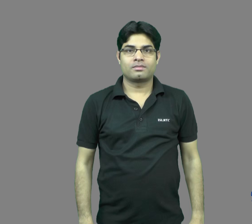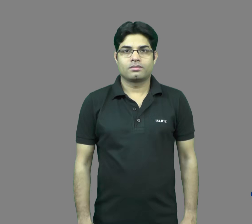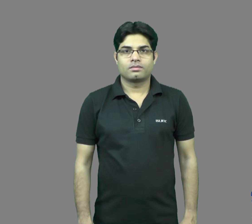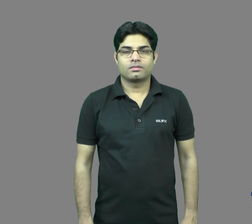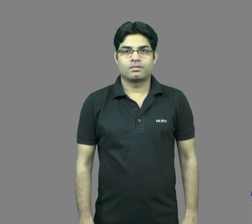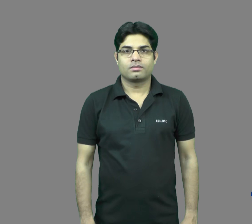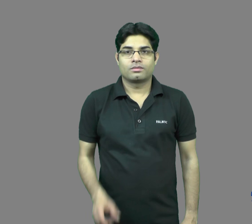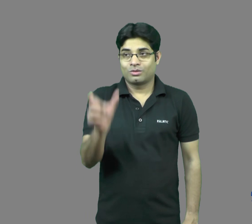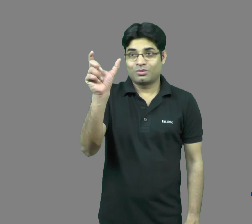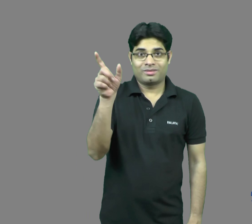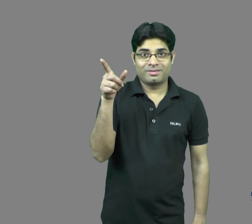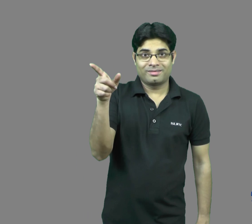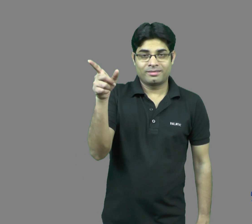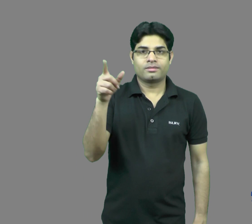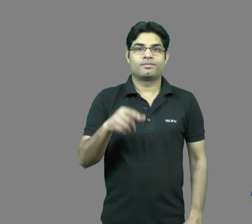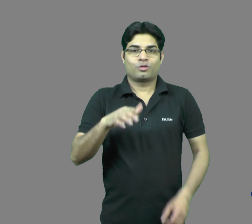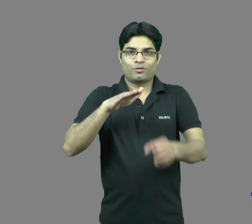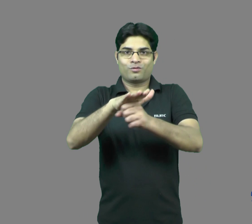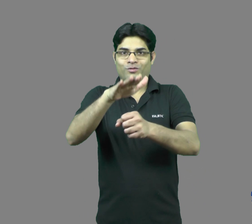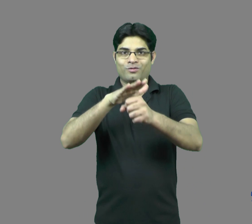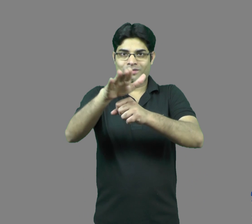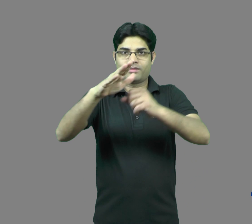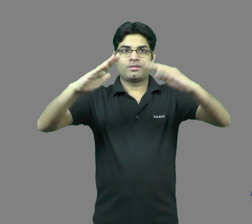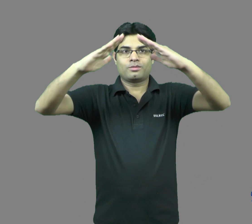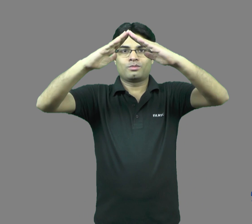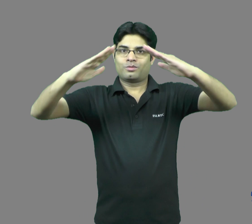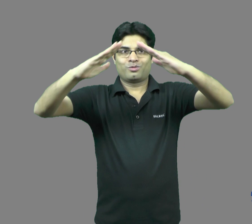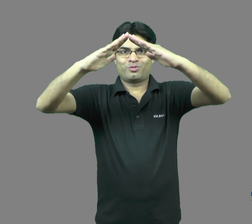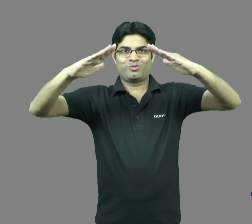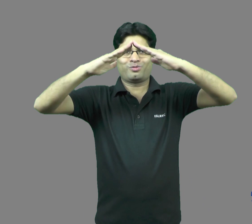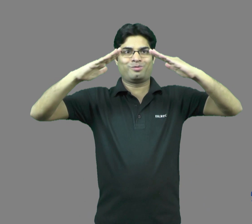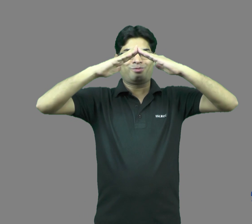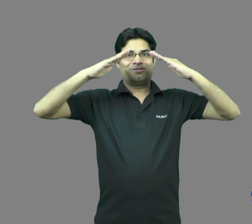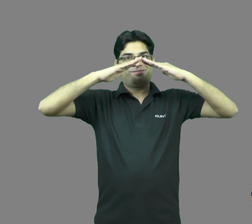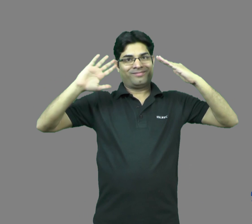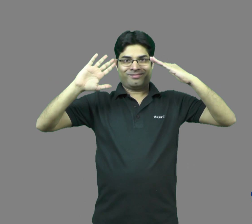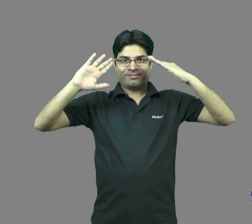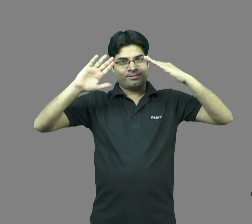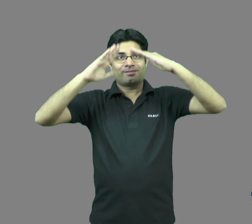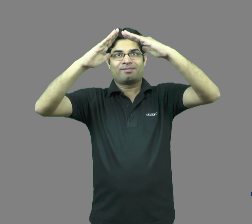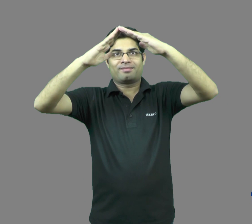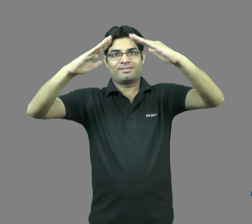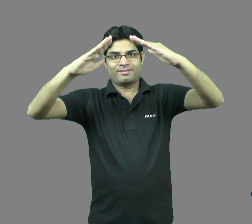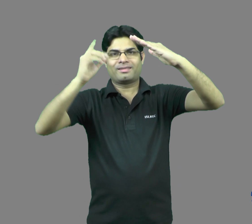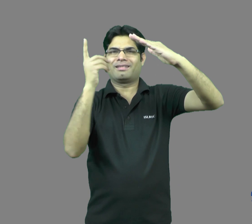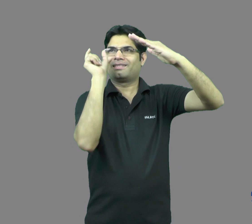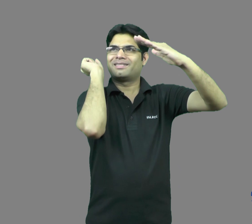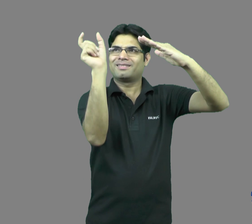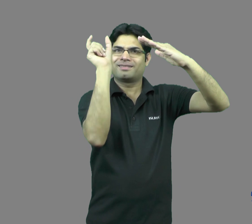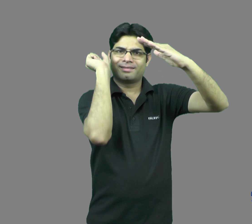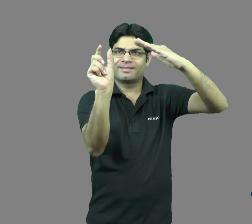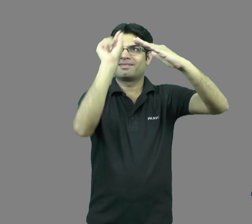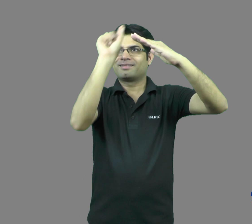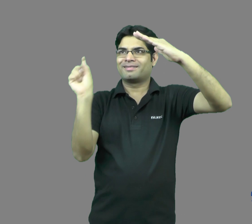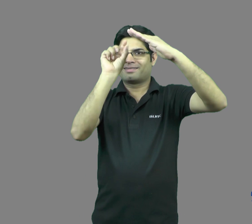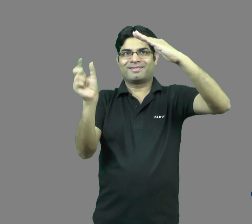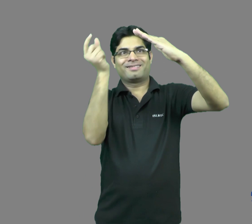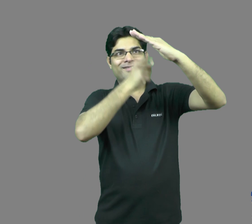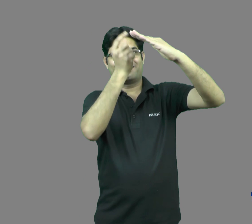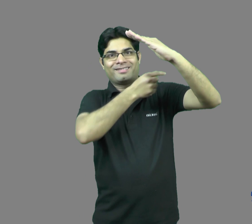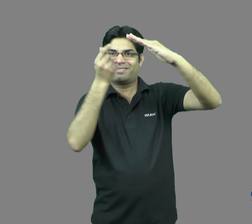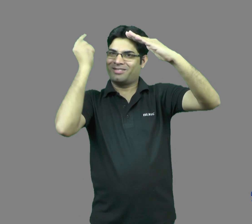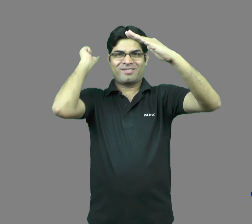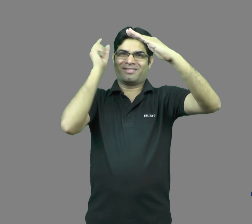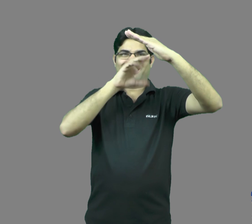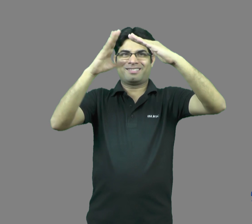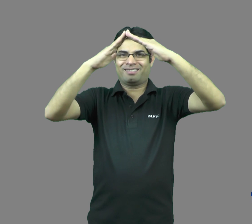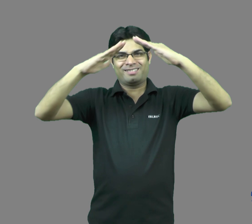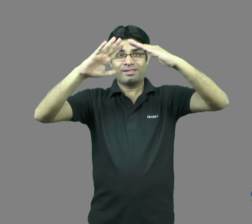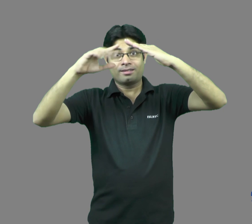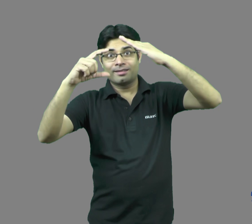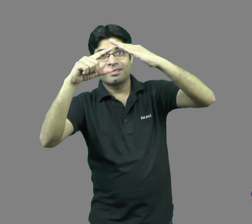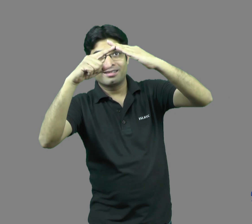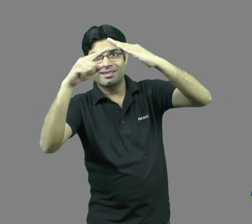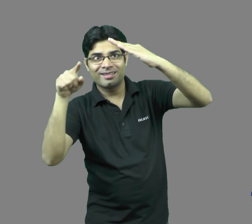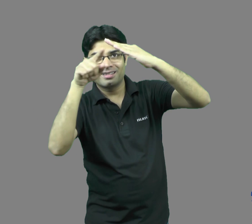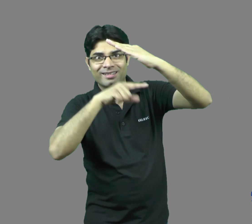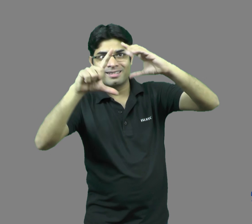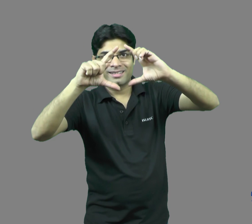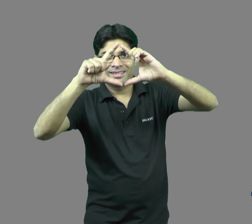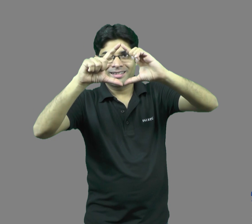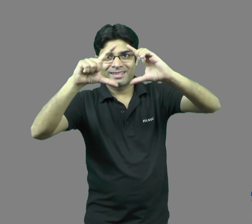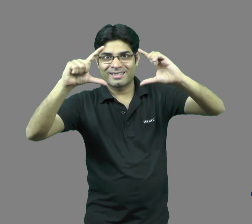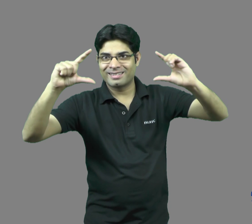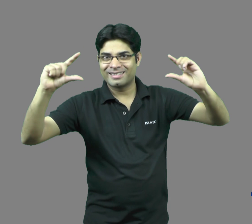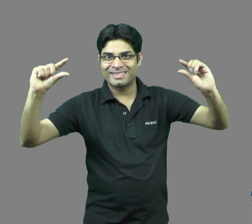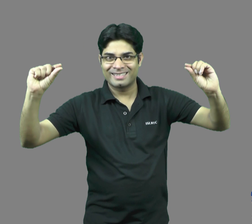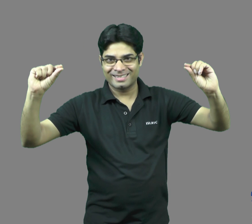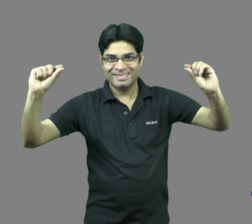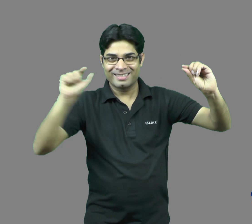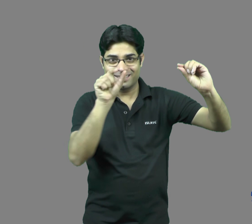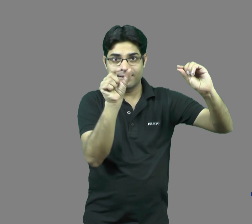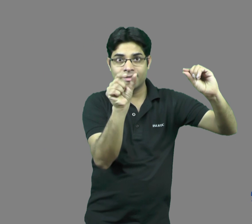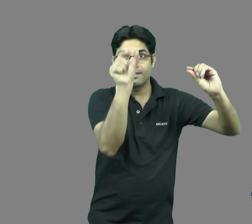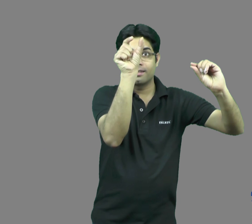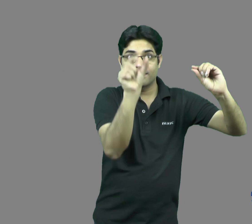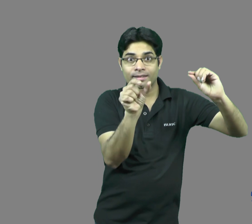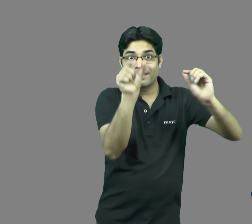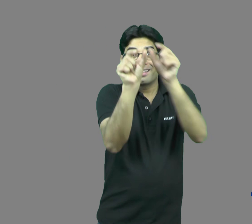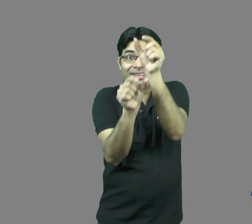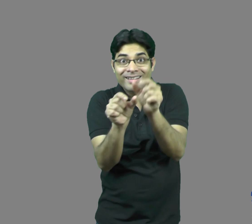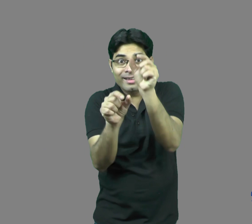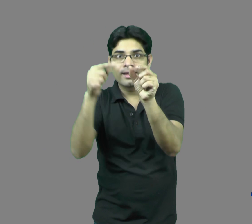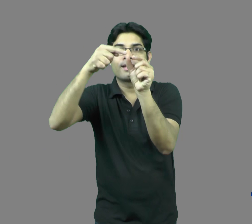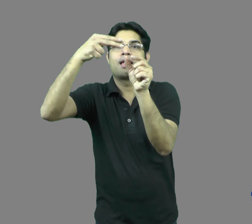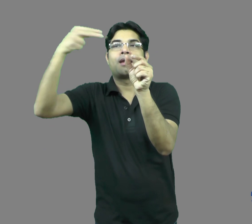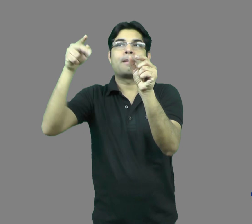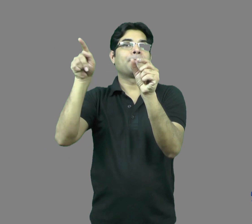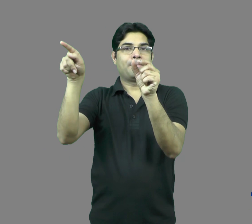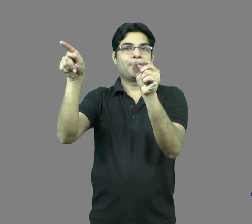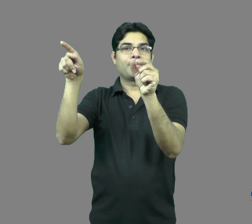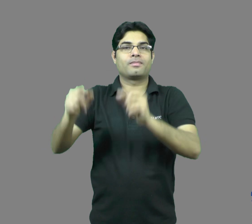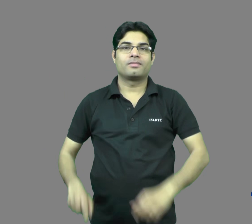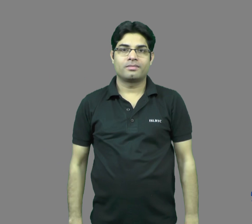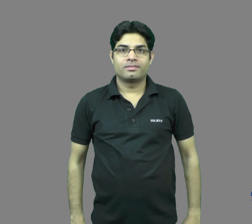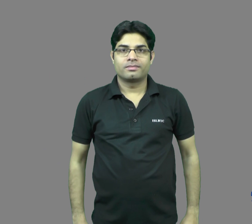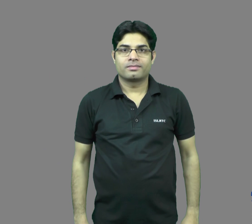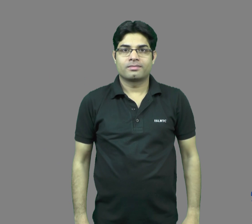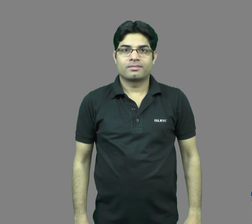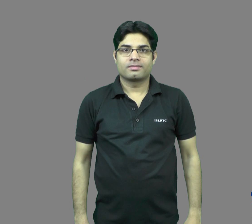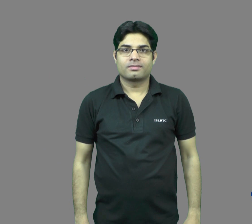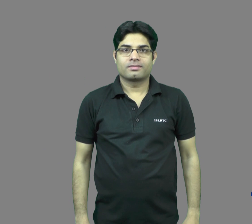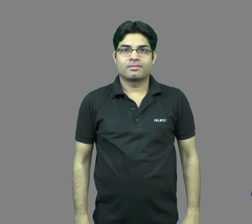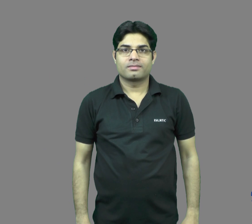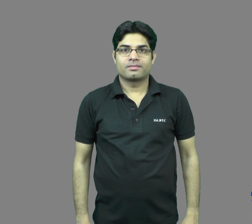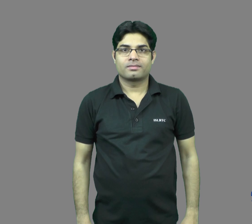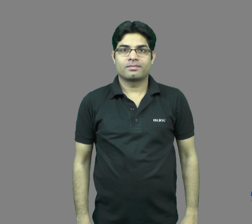King Post